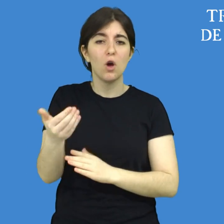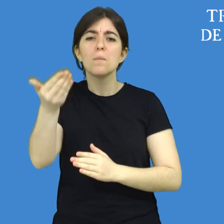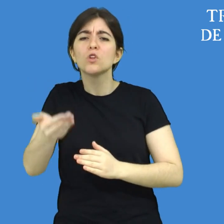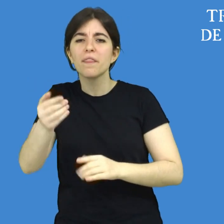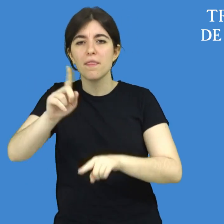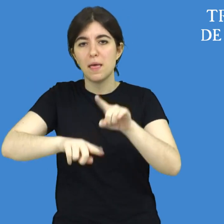importar